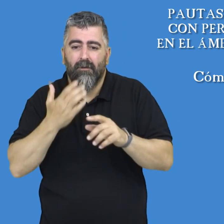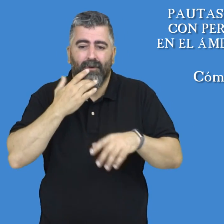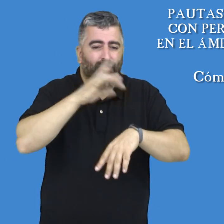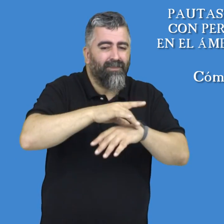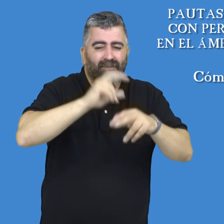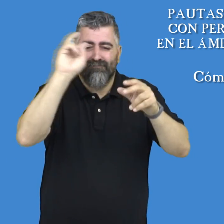enfermo